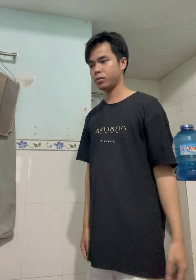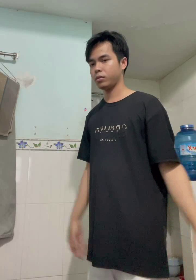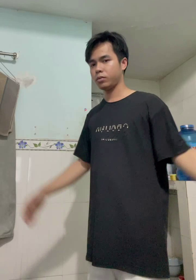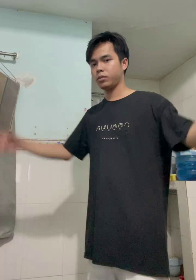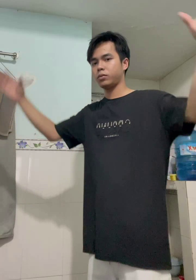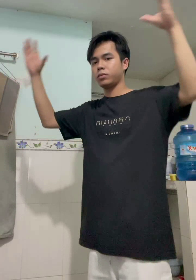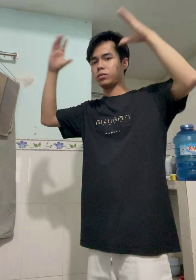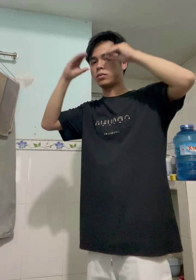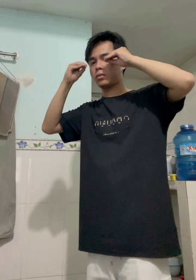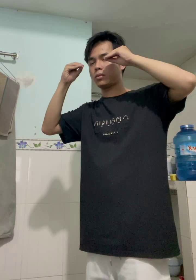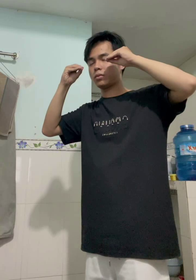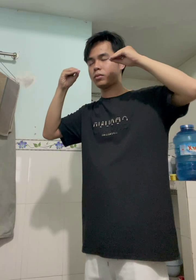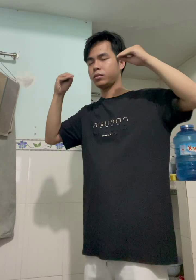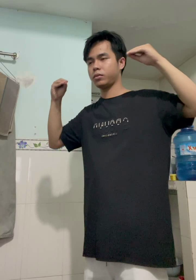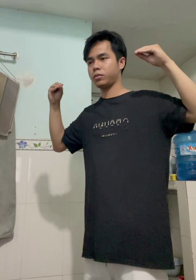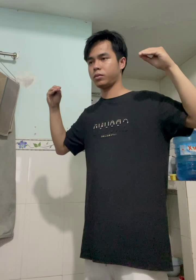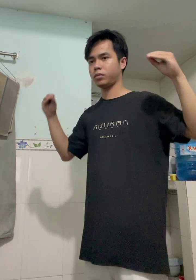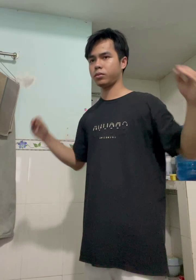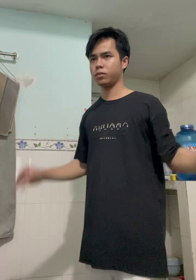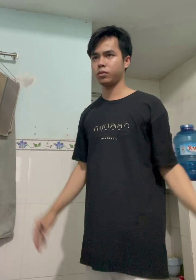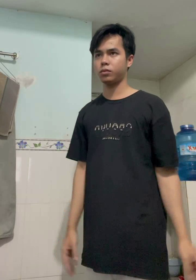buoi toi